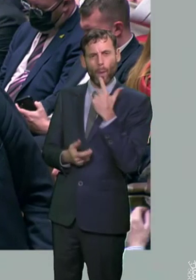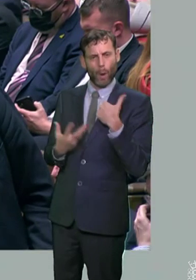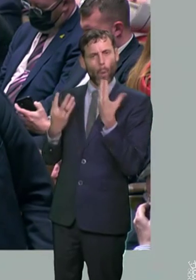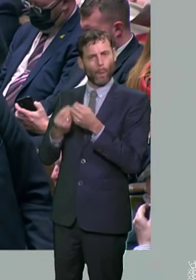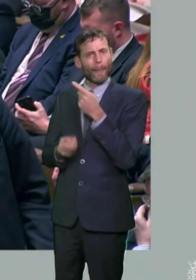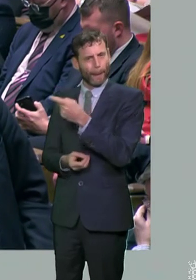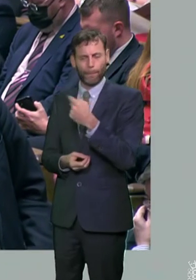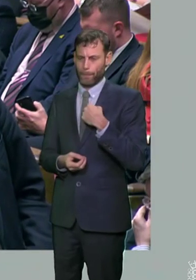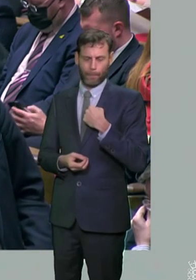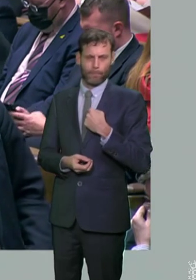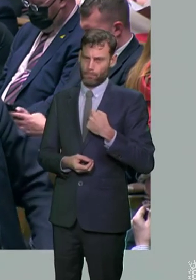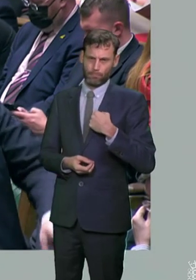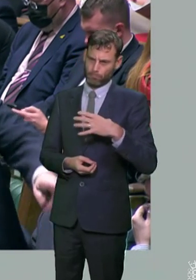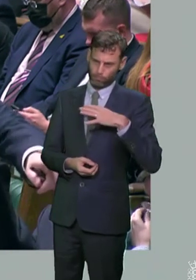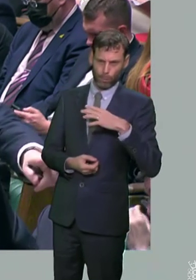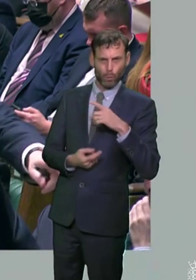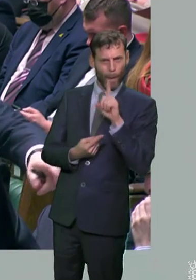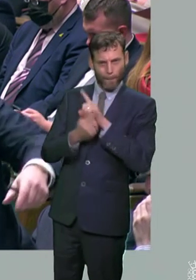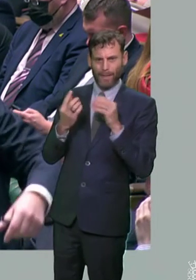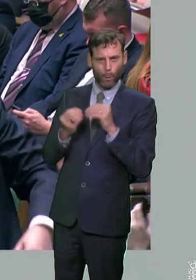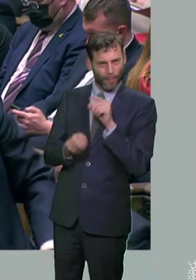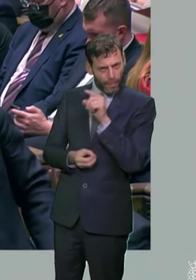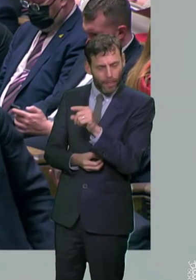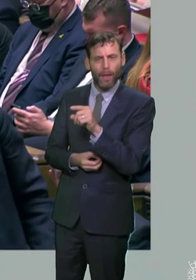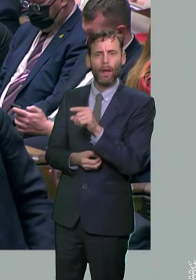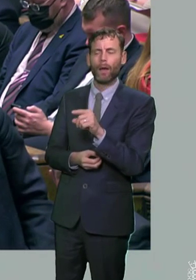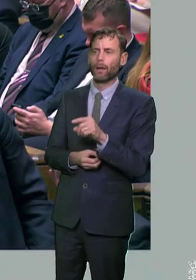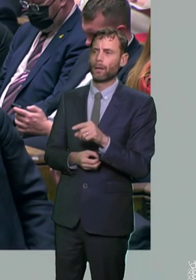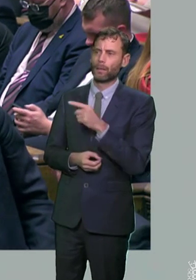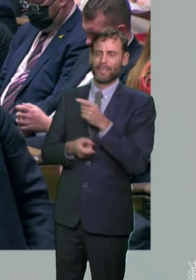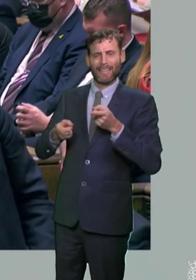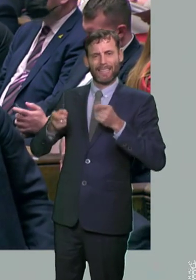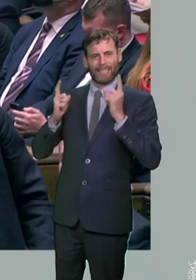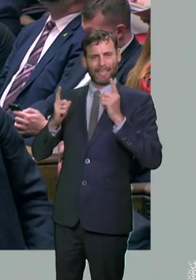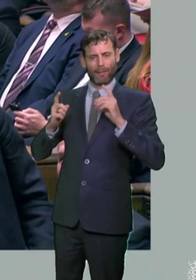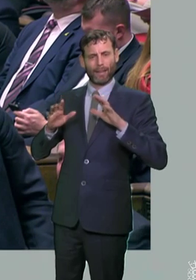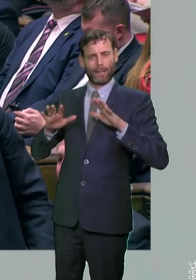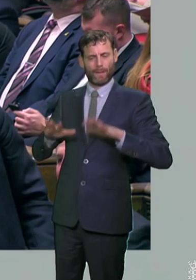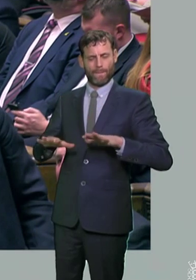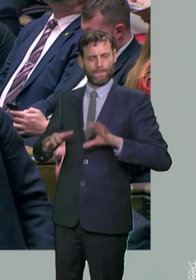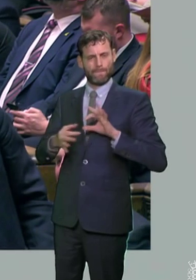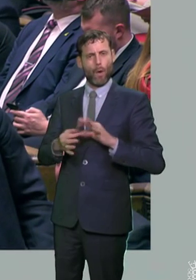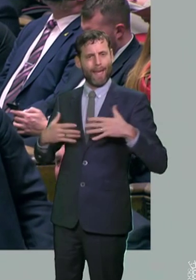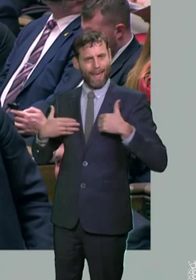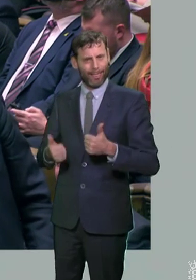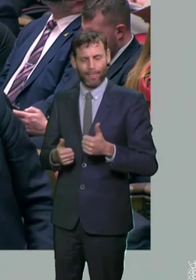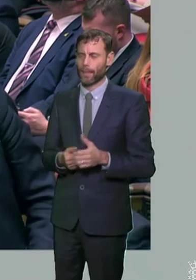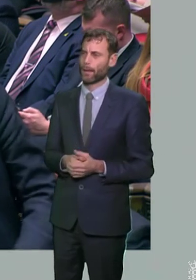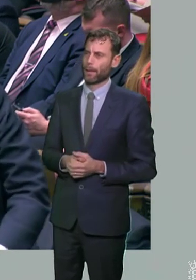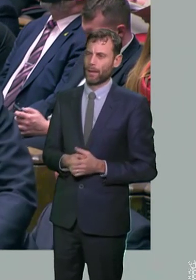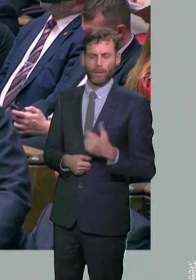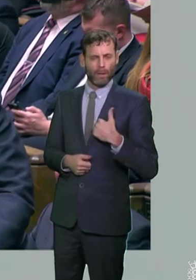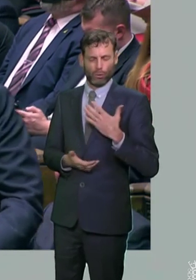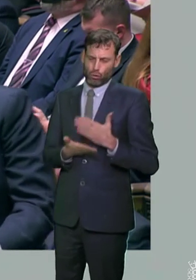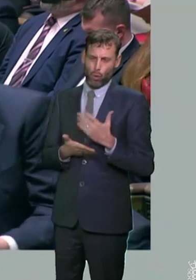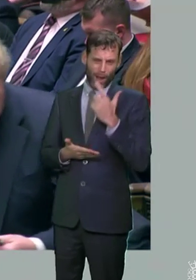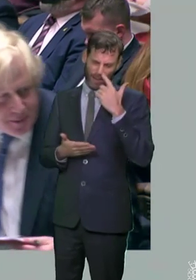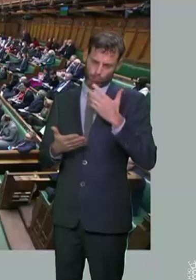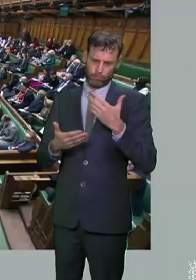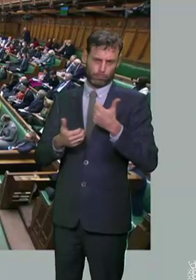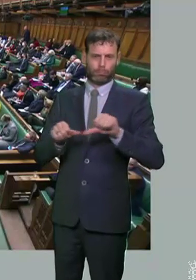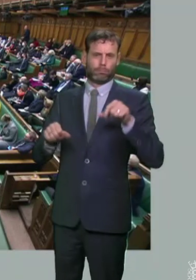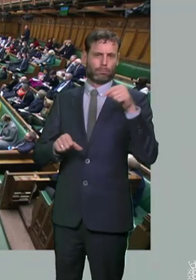I will be very happy to secure a meeting with my right honourable Friend the Secretary of State for Health and Social Care, who I am sure will be able to unblock things, one way or the other.